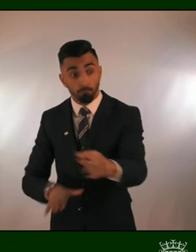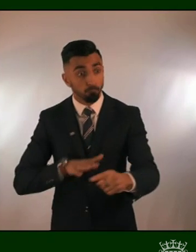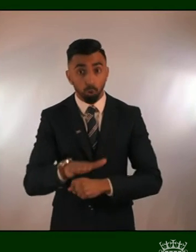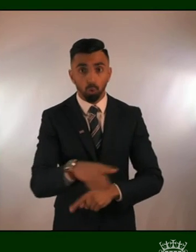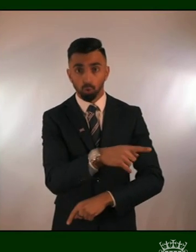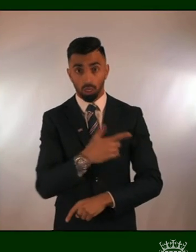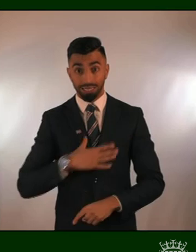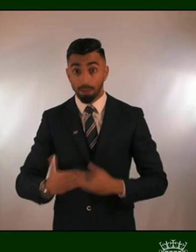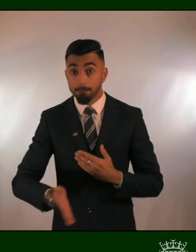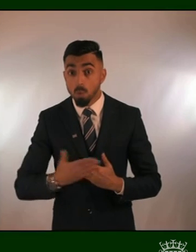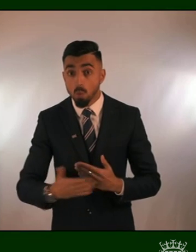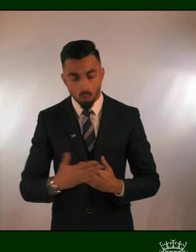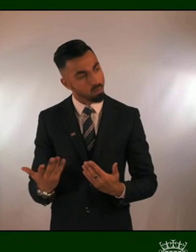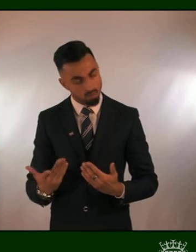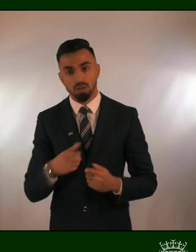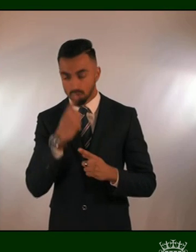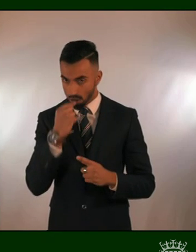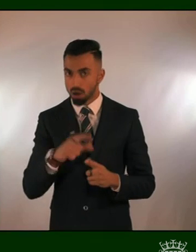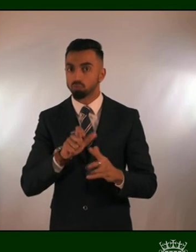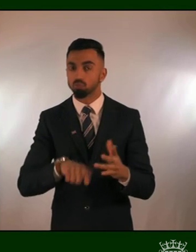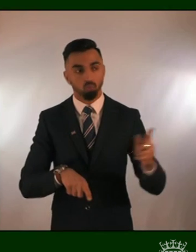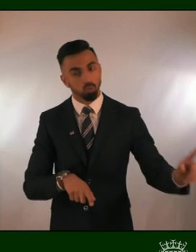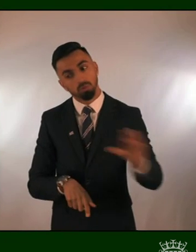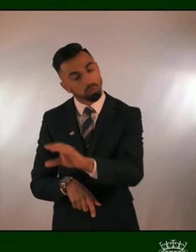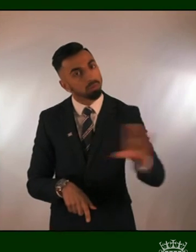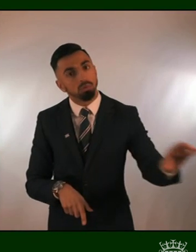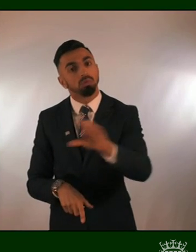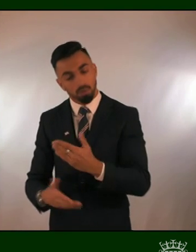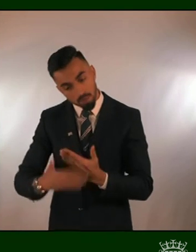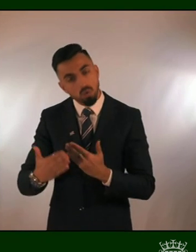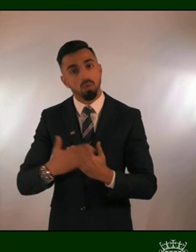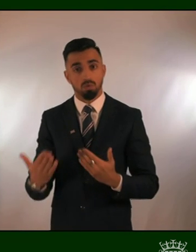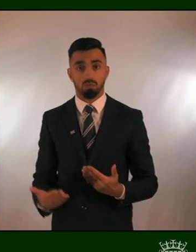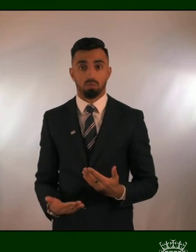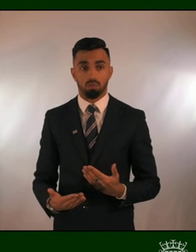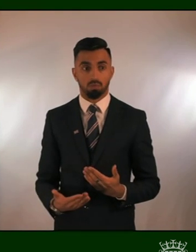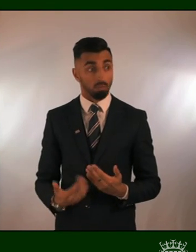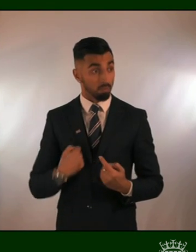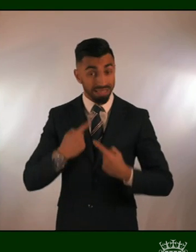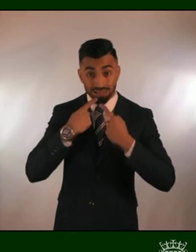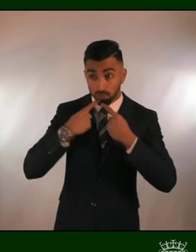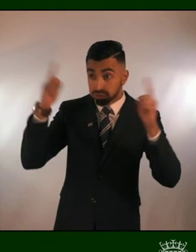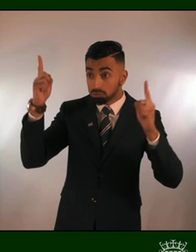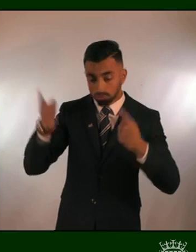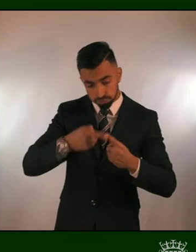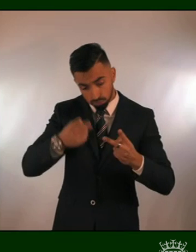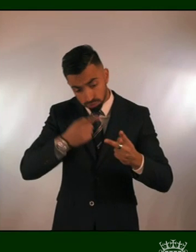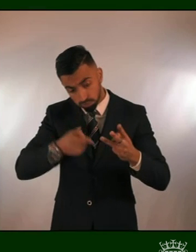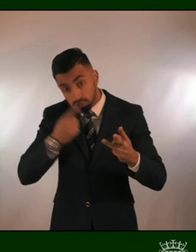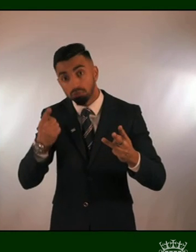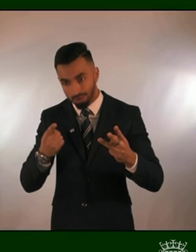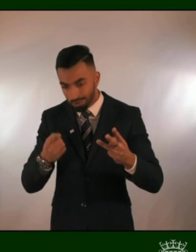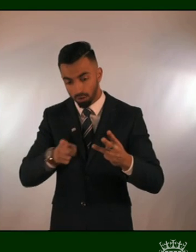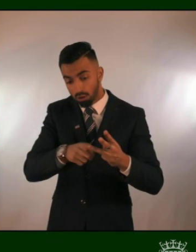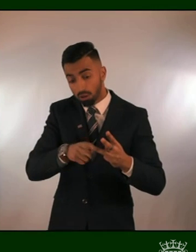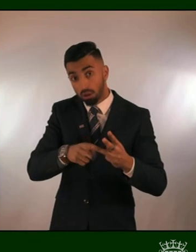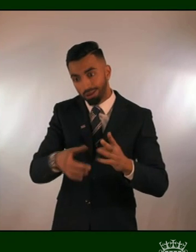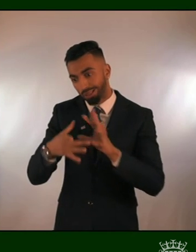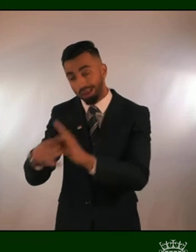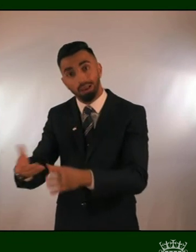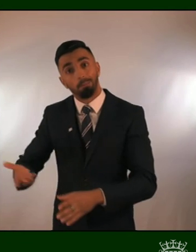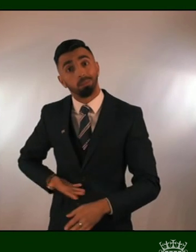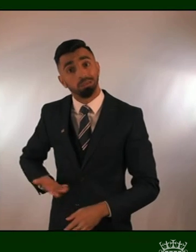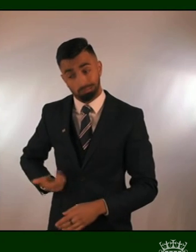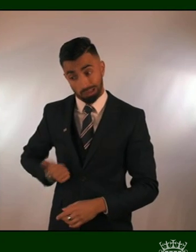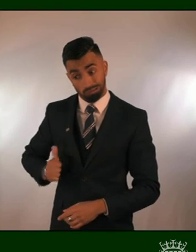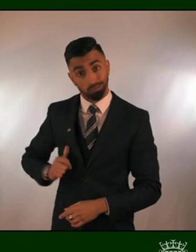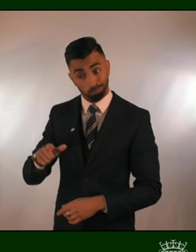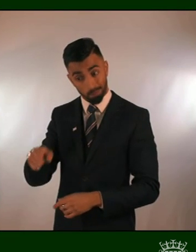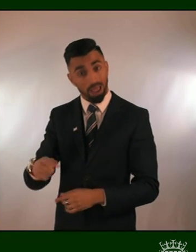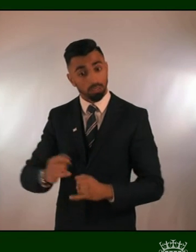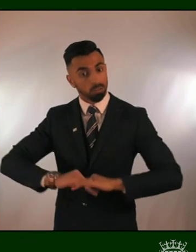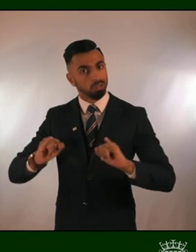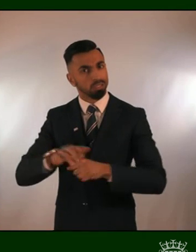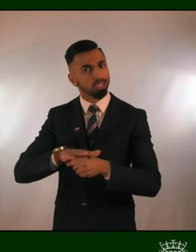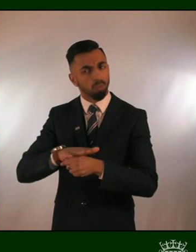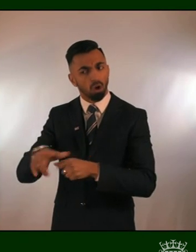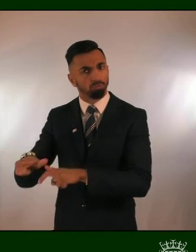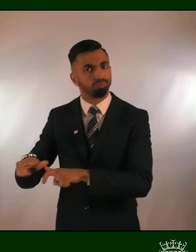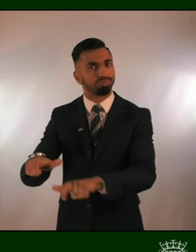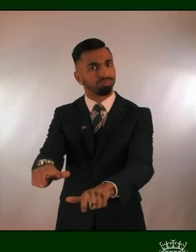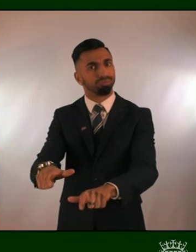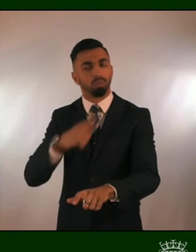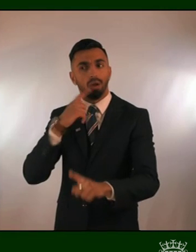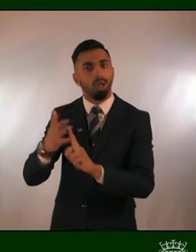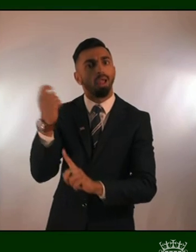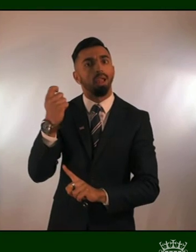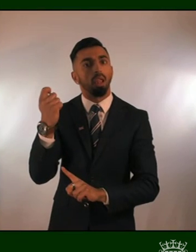Taken together, I expect the combination of those measures to protect the vast majority of businesses through the worst of the crisis, but I have two other measures that will use the tax system to support businesses through this.